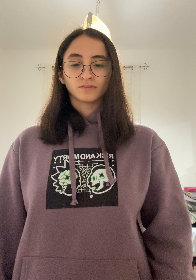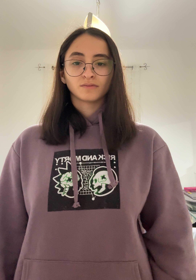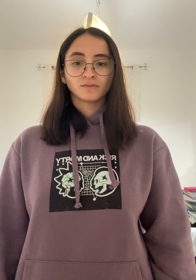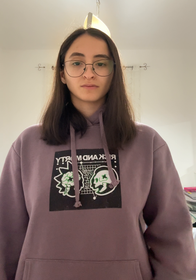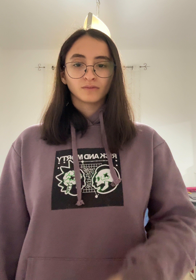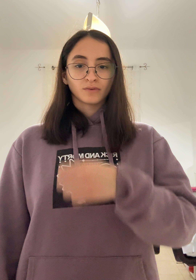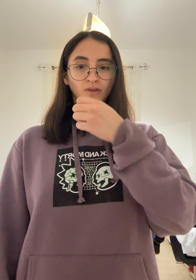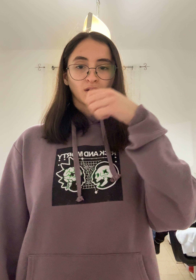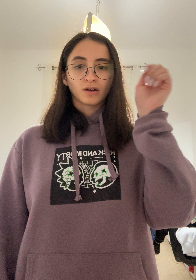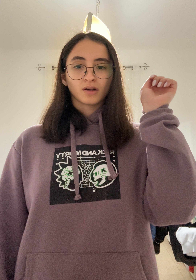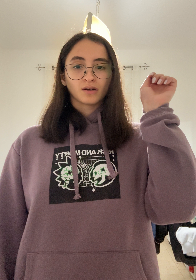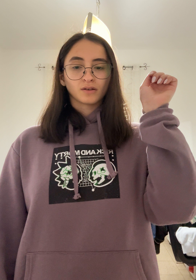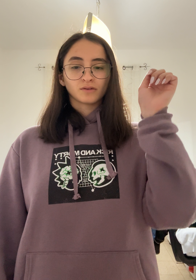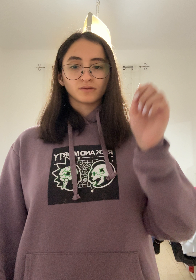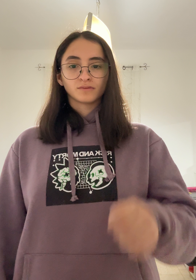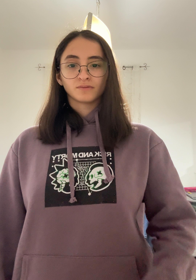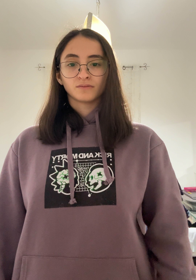יקר